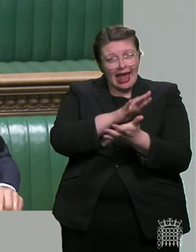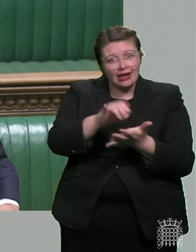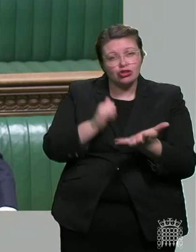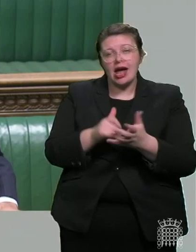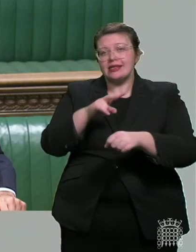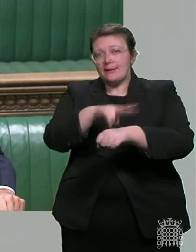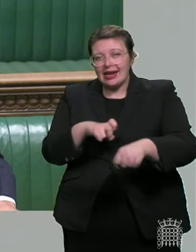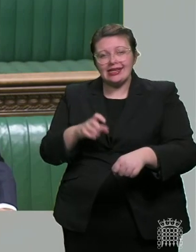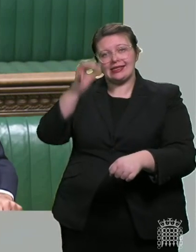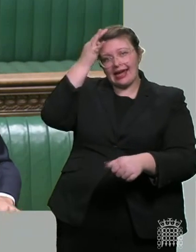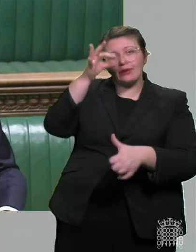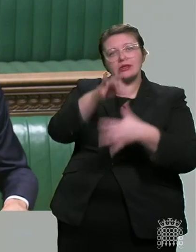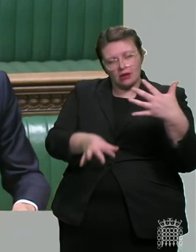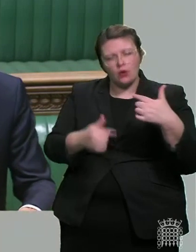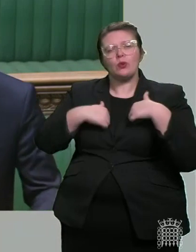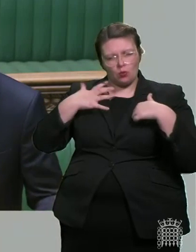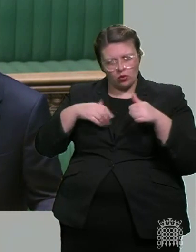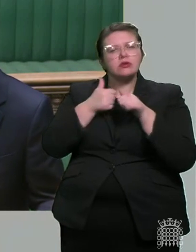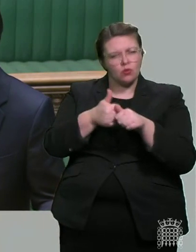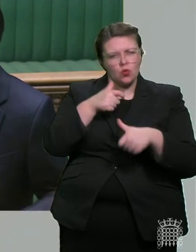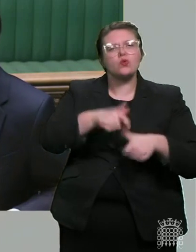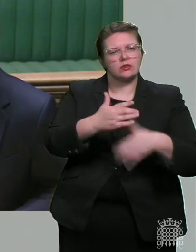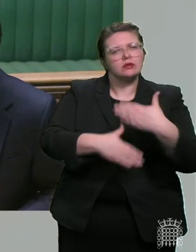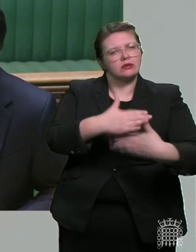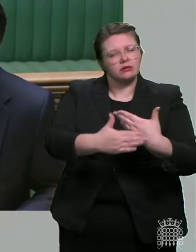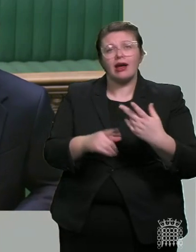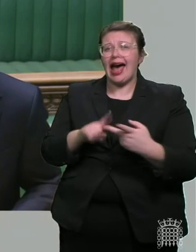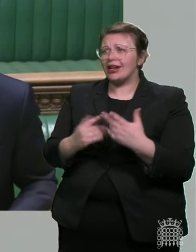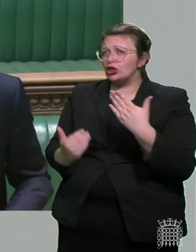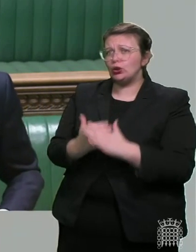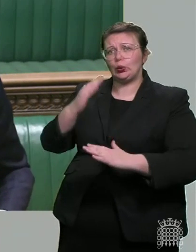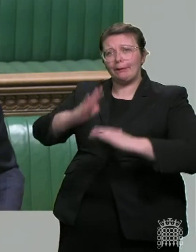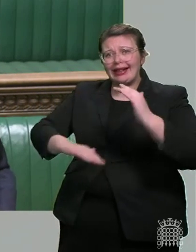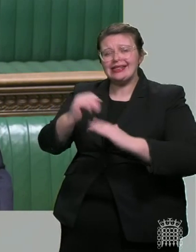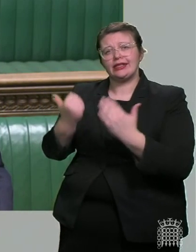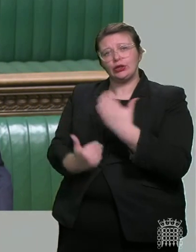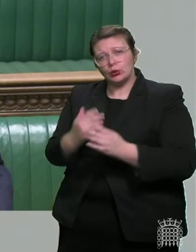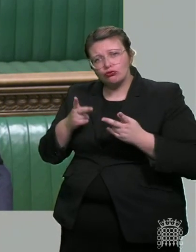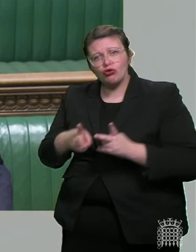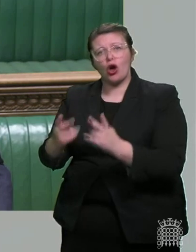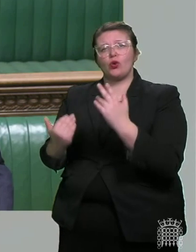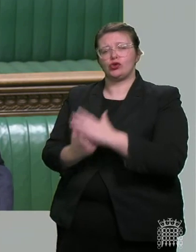And when we said we would be the party that invests in new infrastructure, they were right to believe that too.